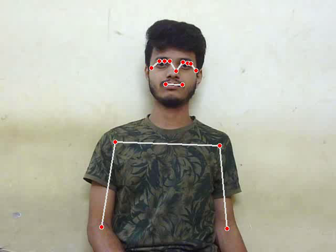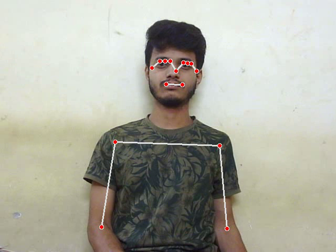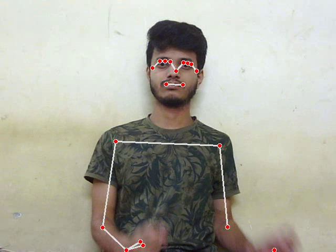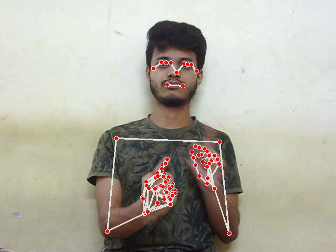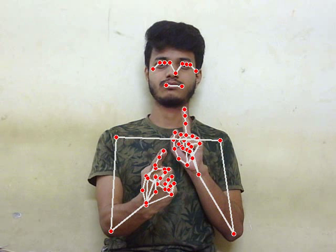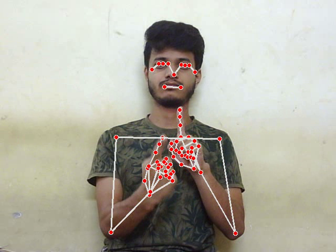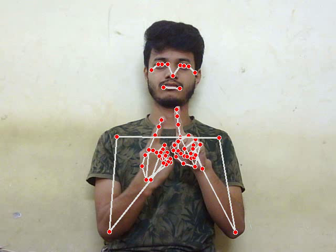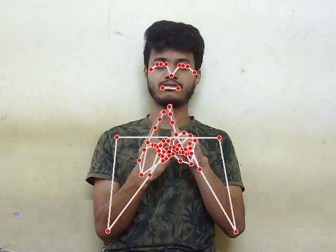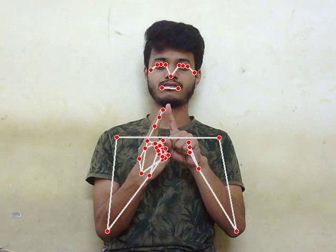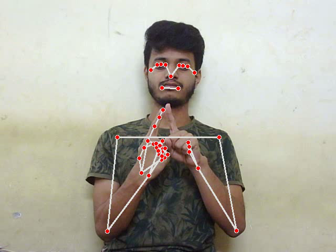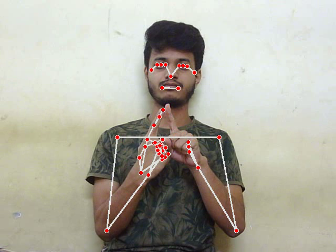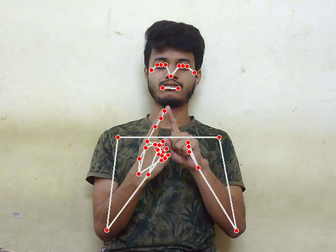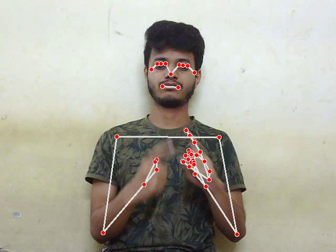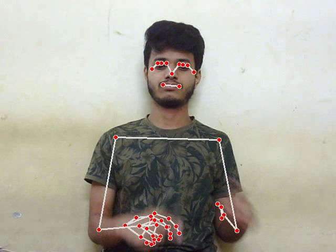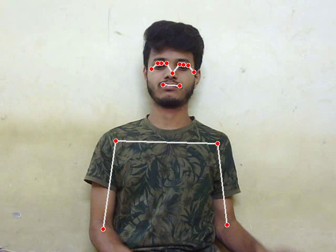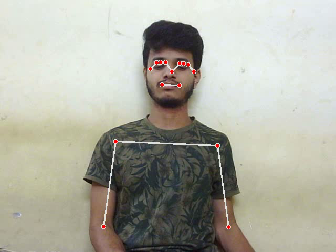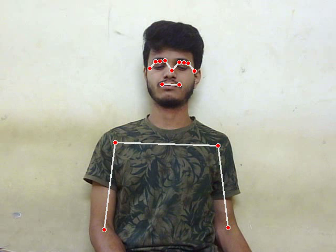meet